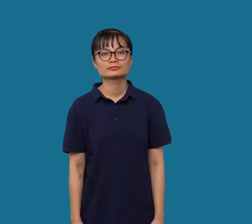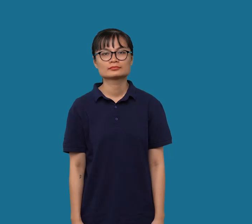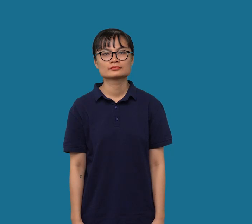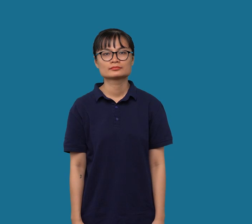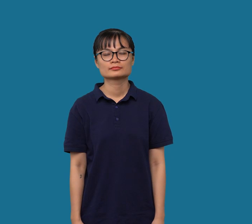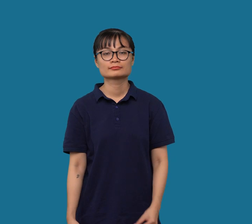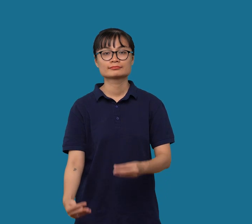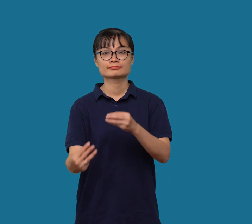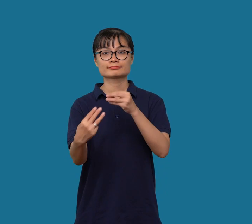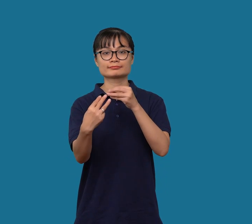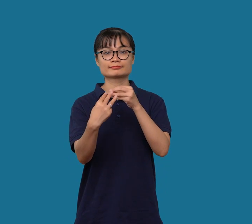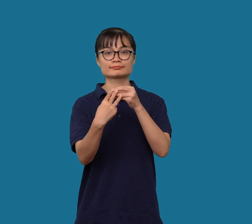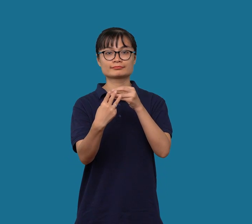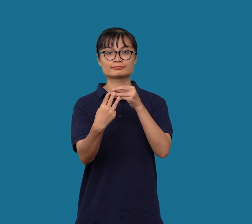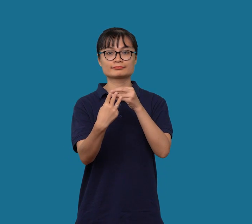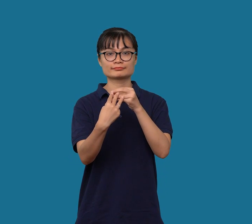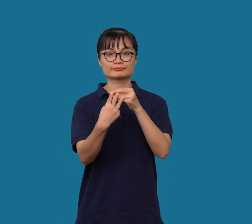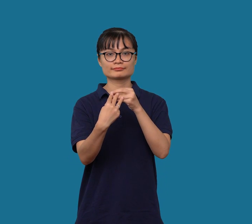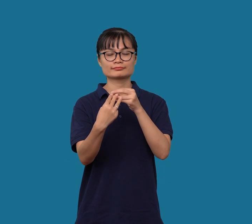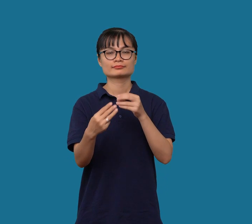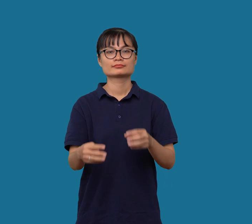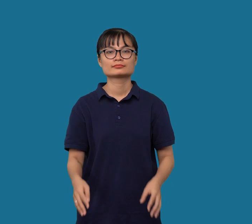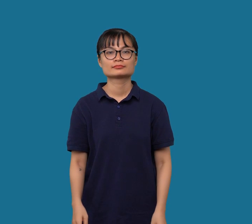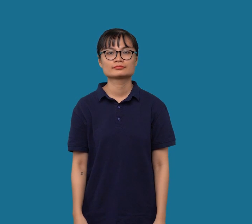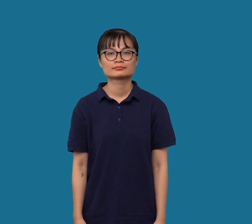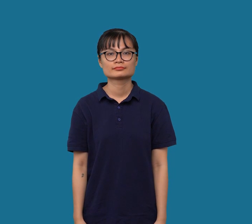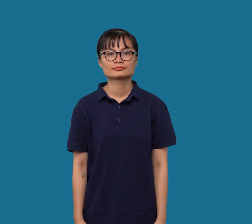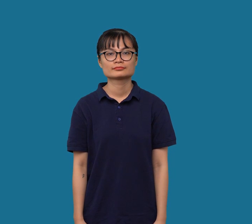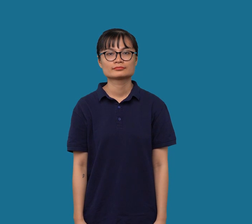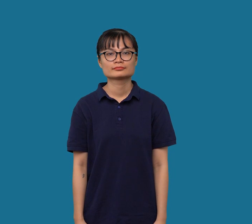xúc xắc